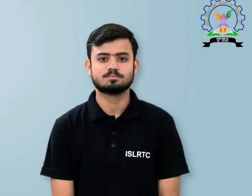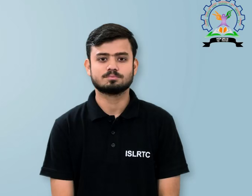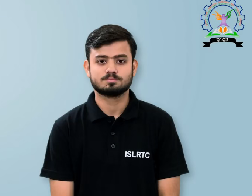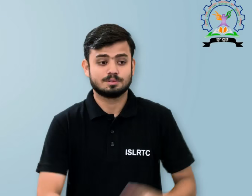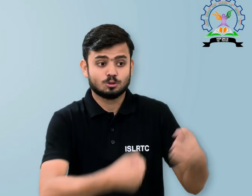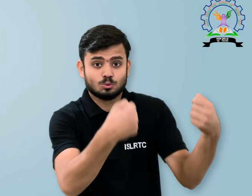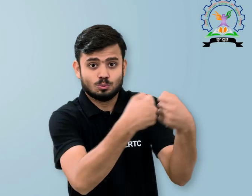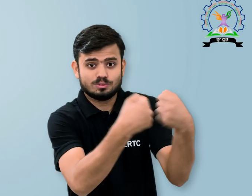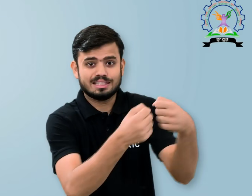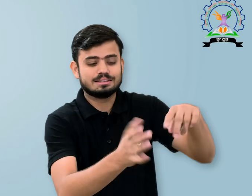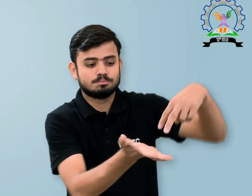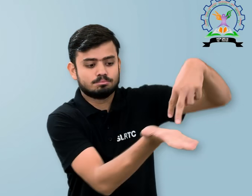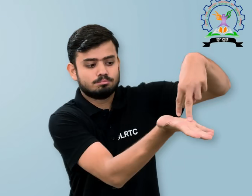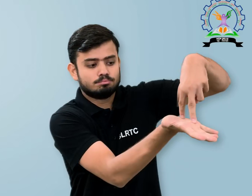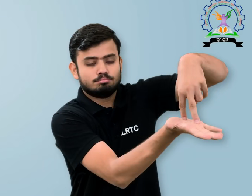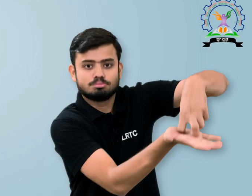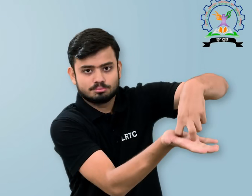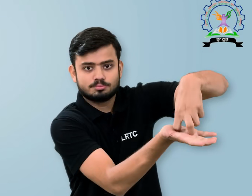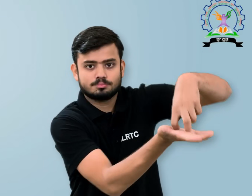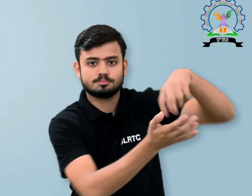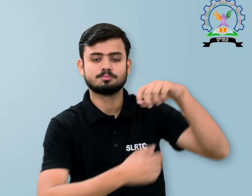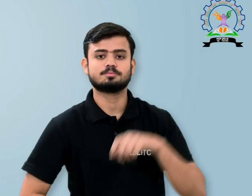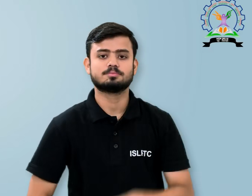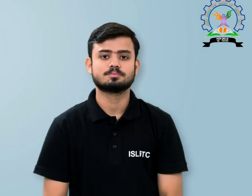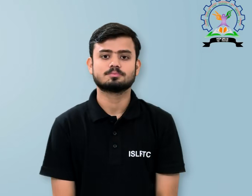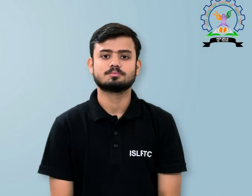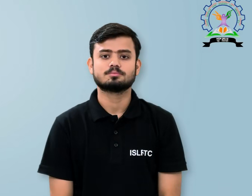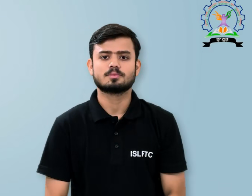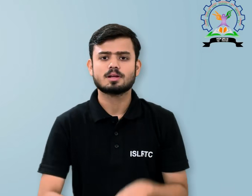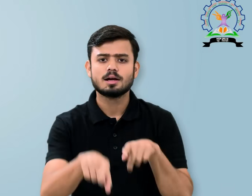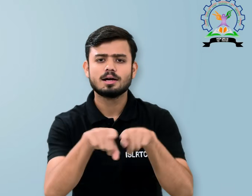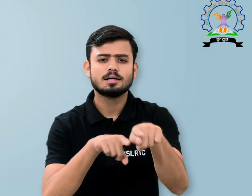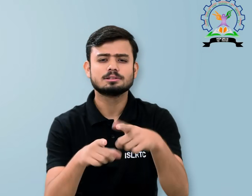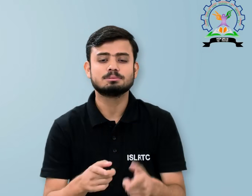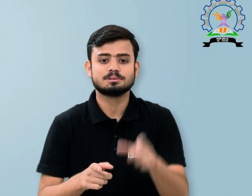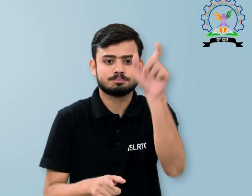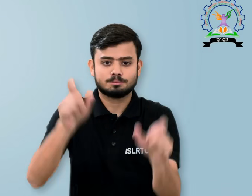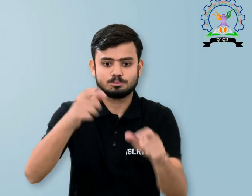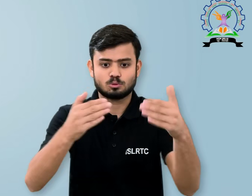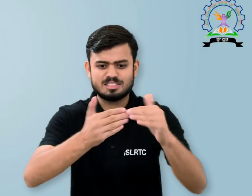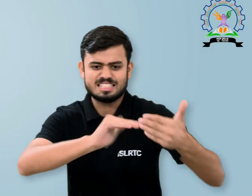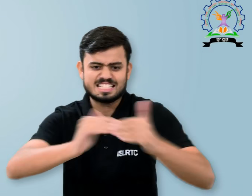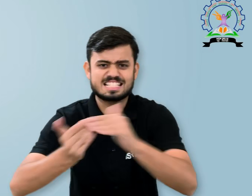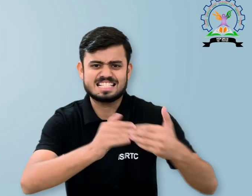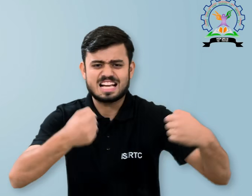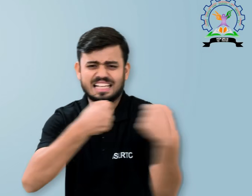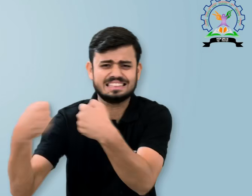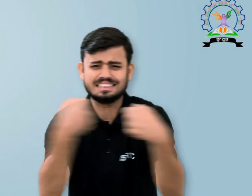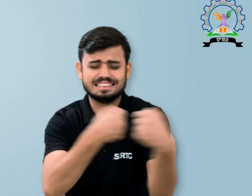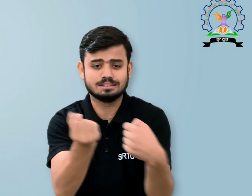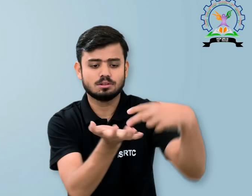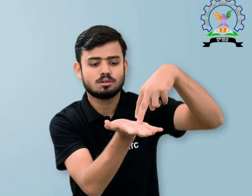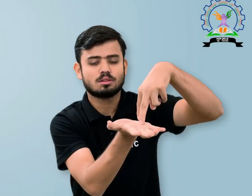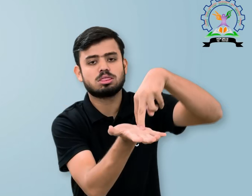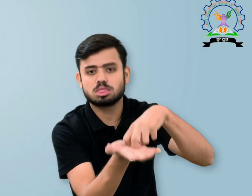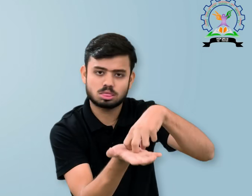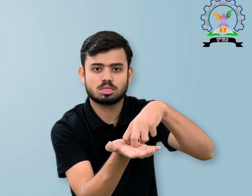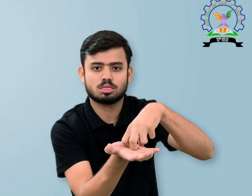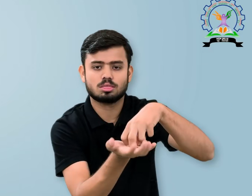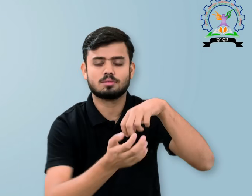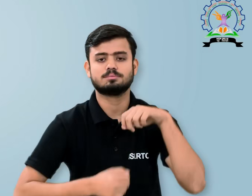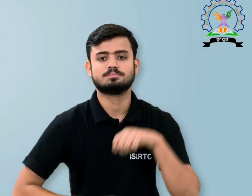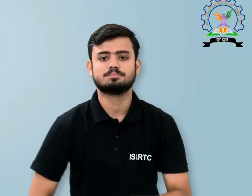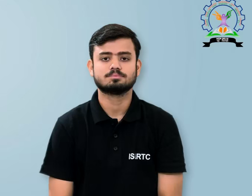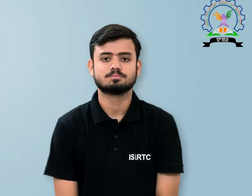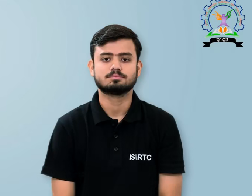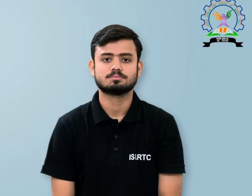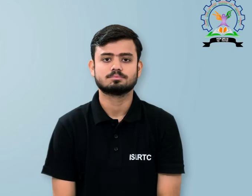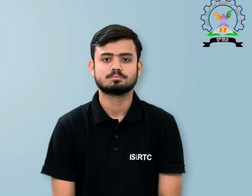Buckle When fighters legs give way, as in that punched buckled him.